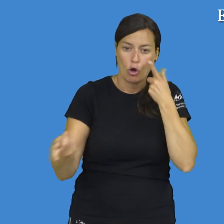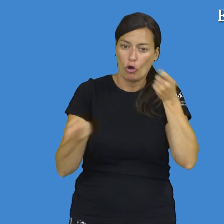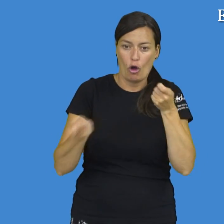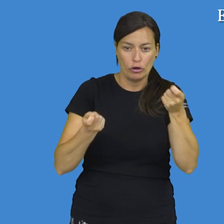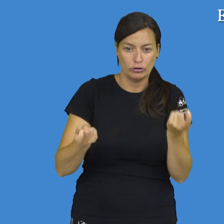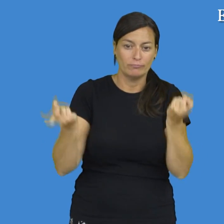control